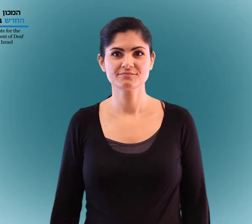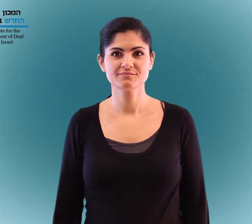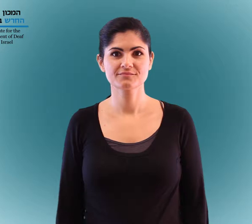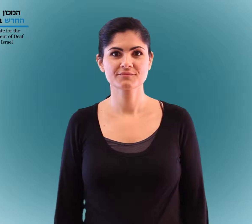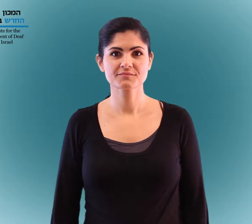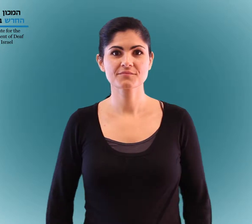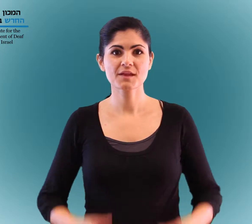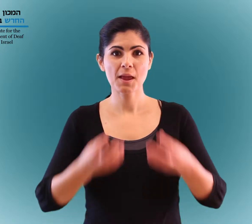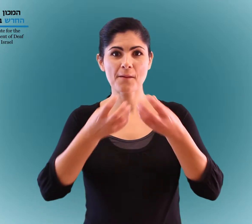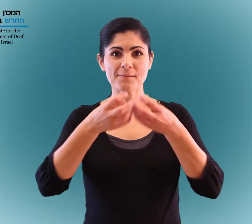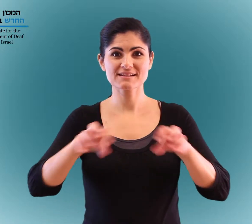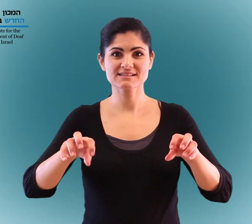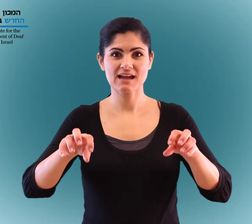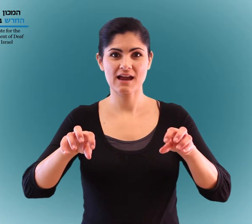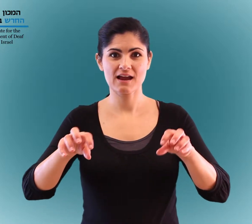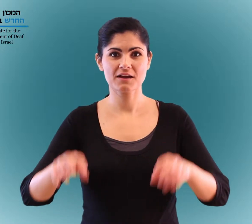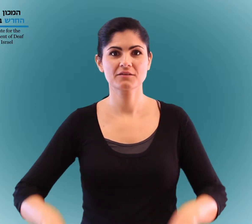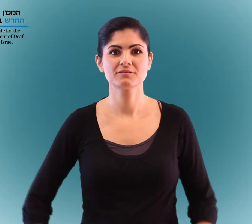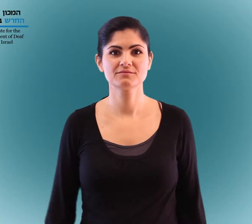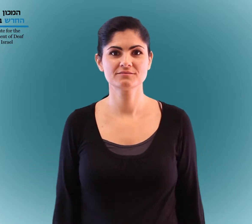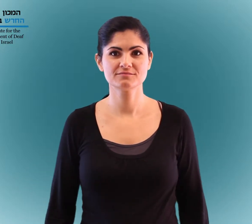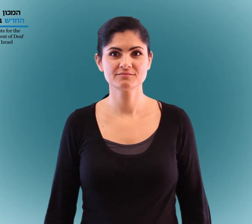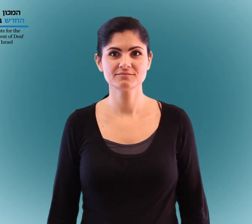ביצים